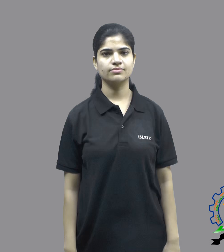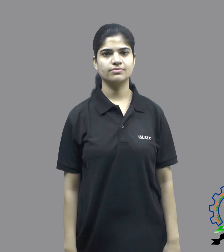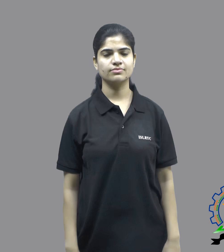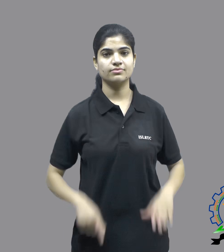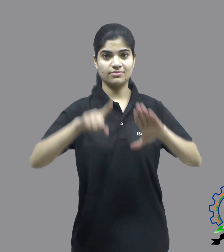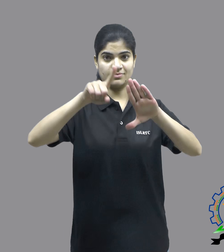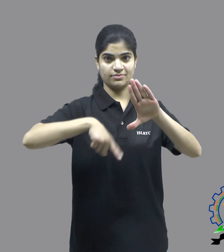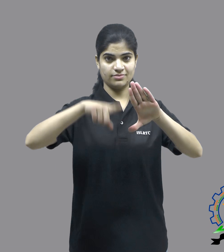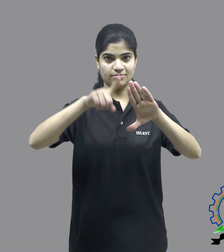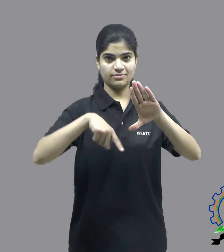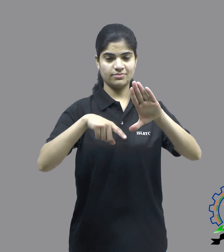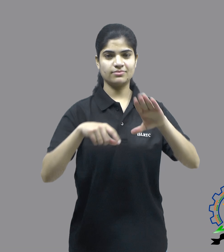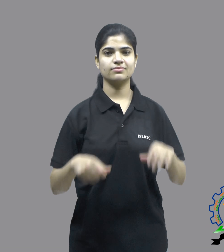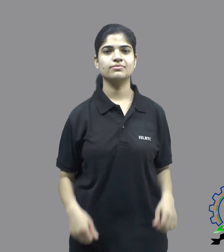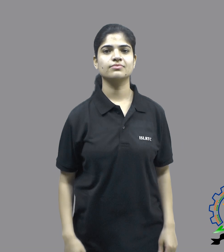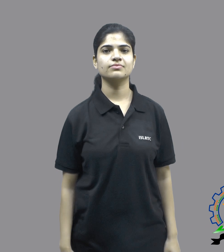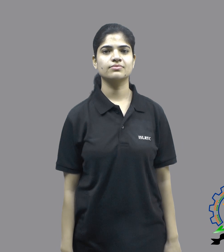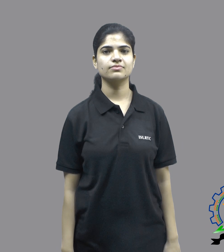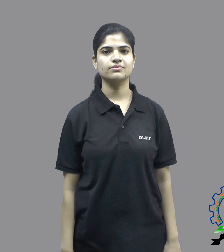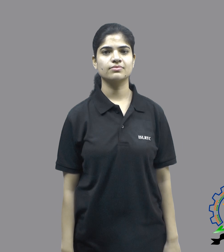Ruler Scale